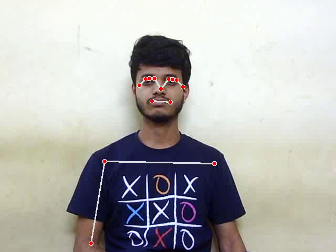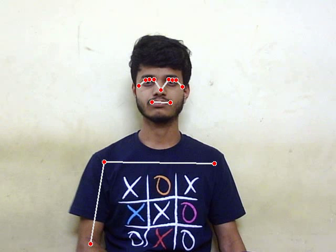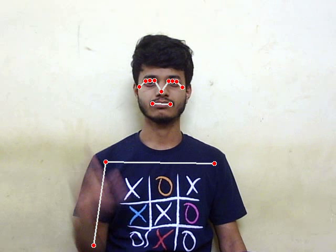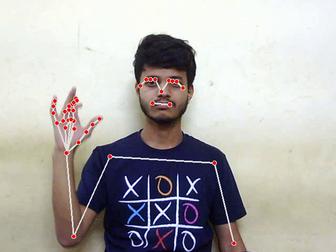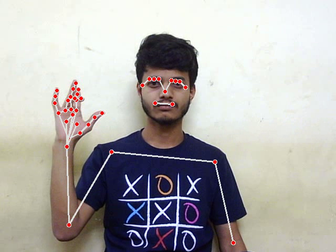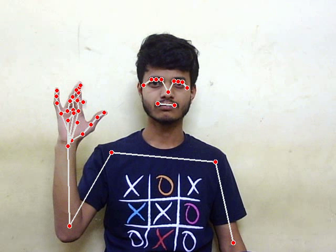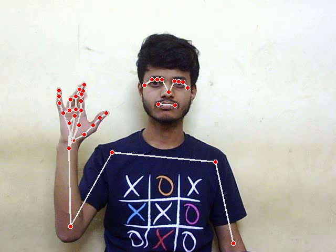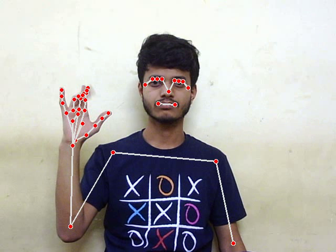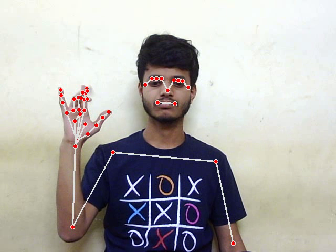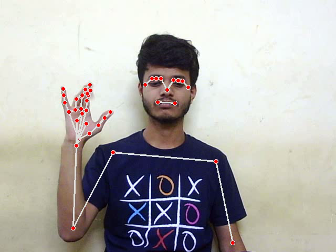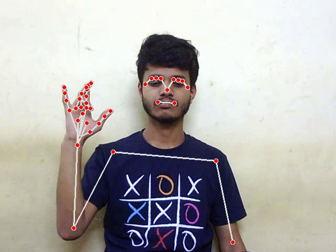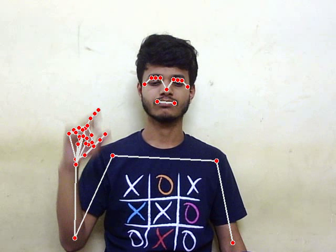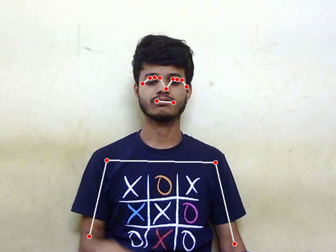why